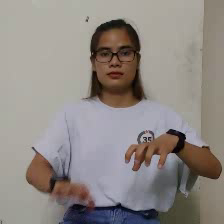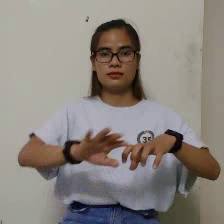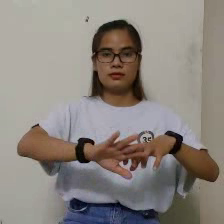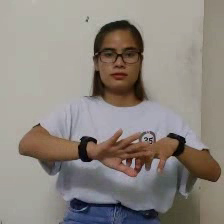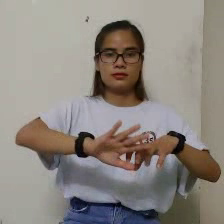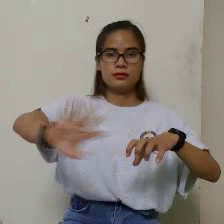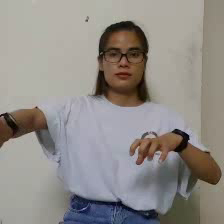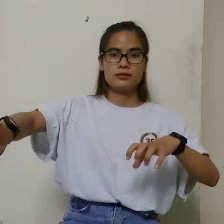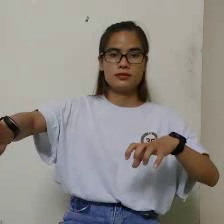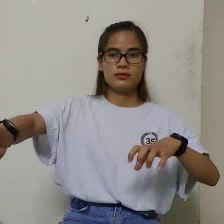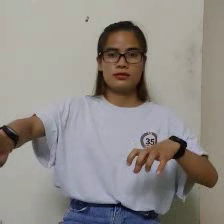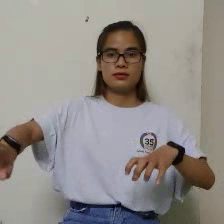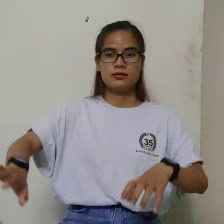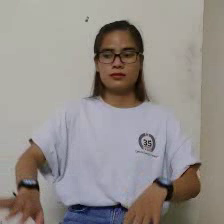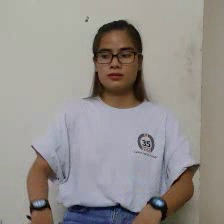Khu cách ly